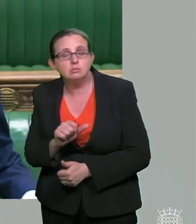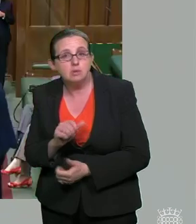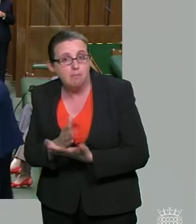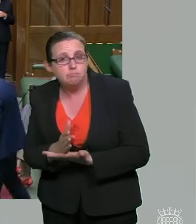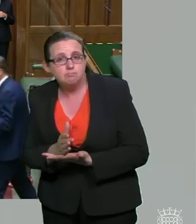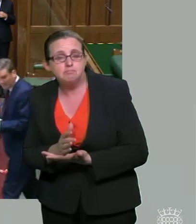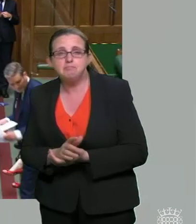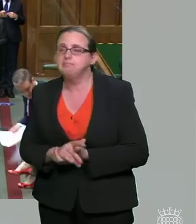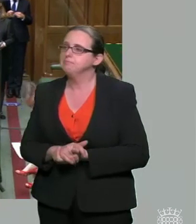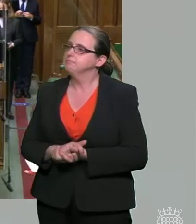Will he do so?